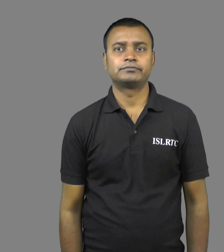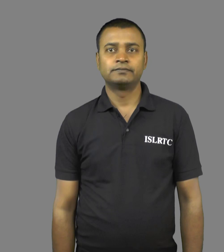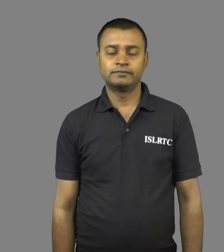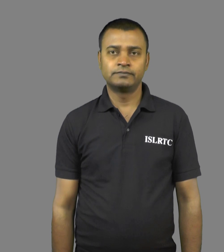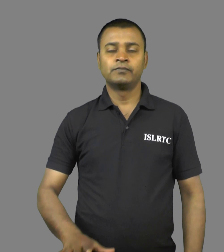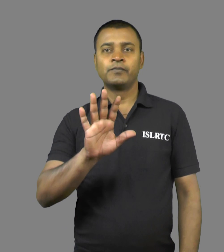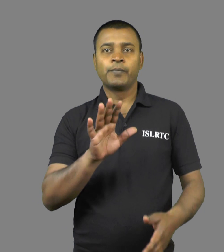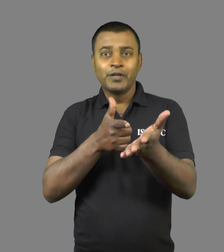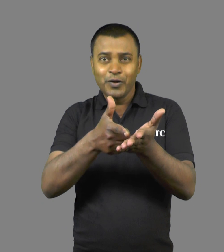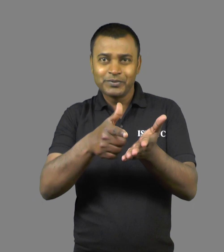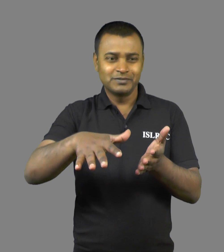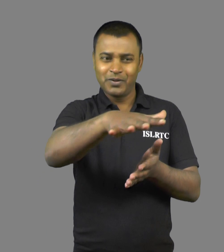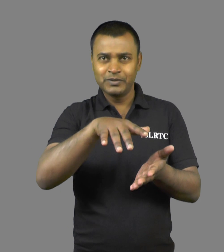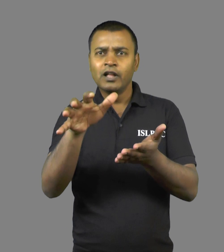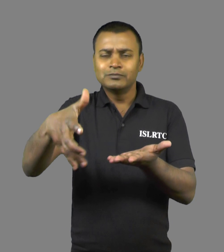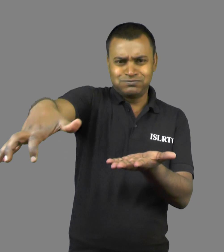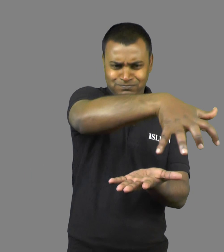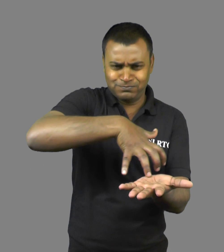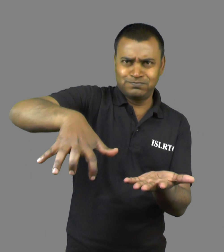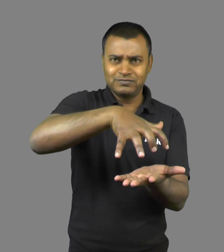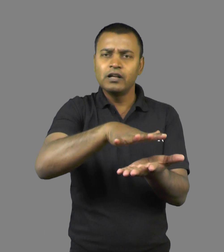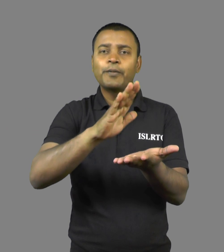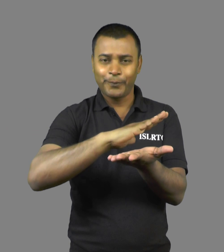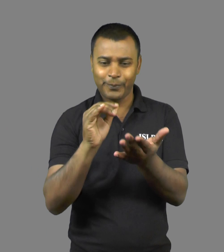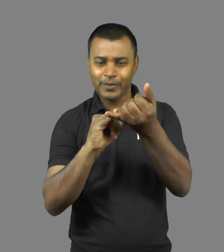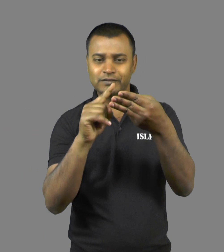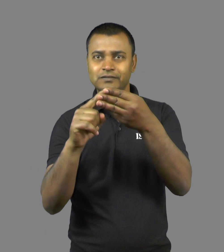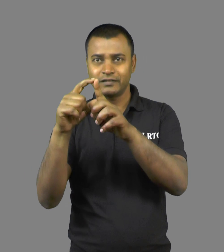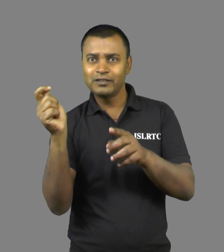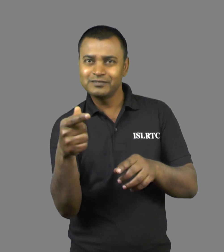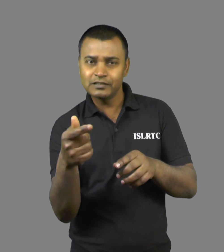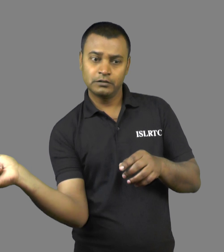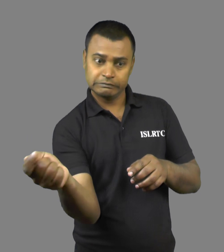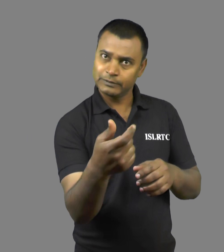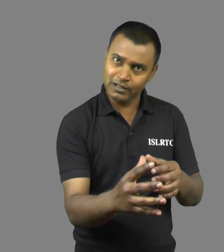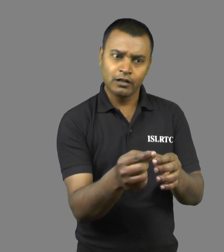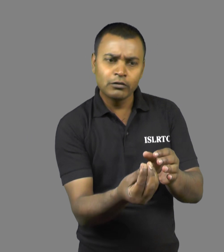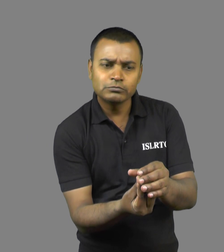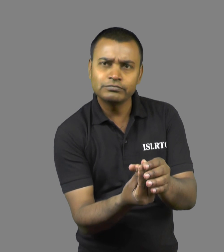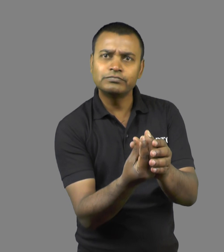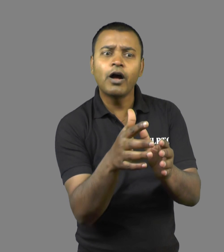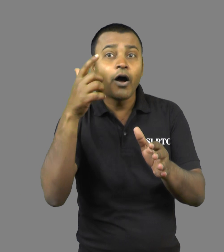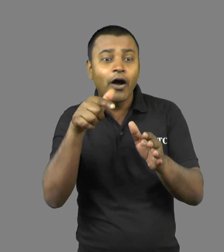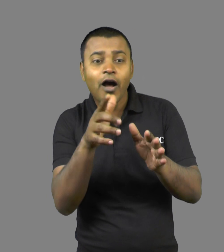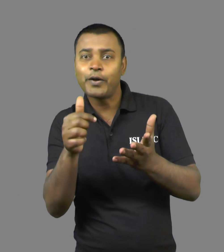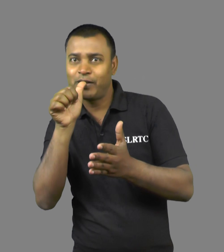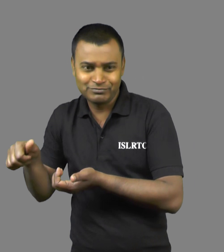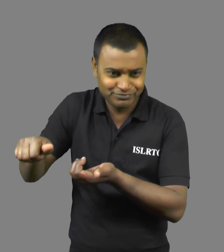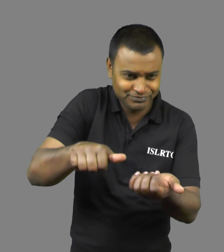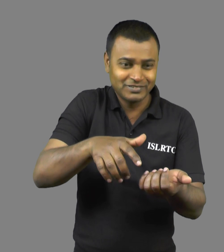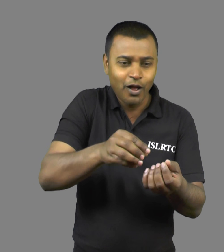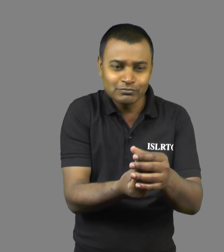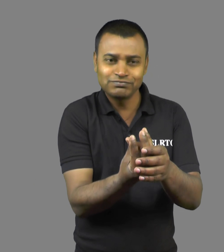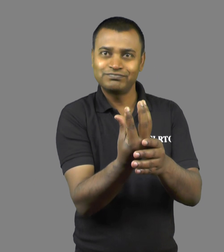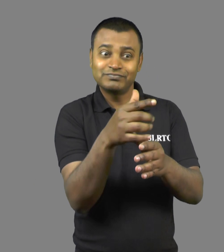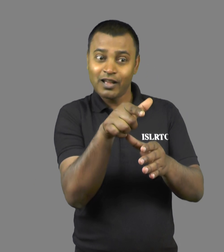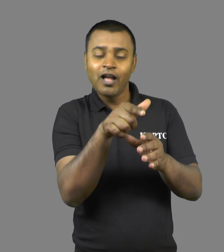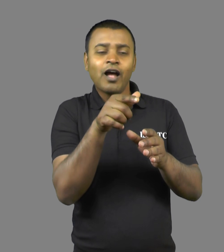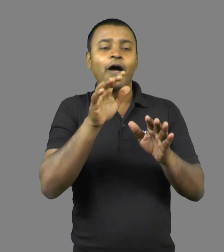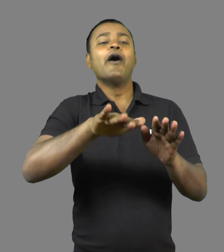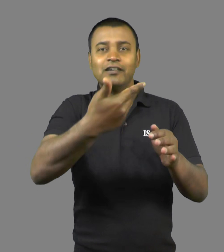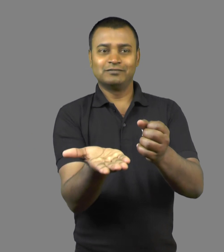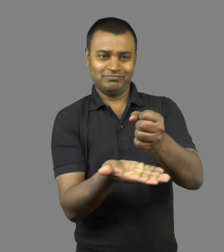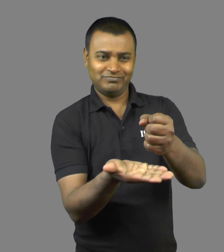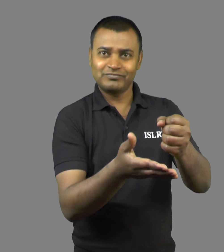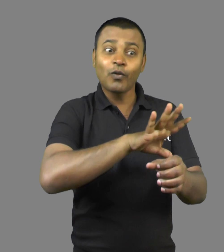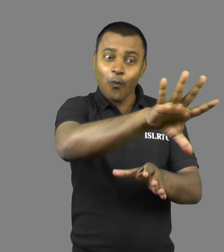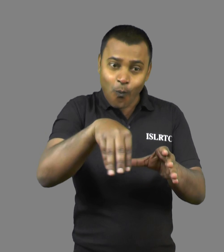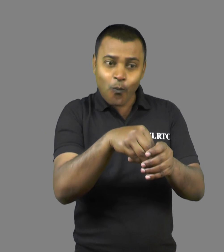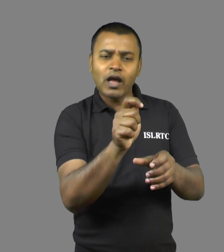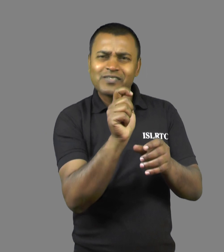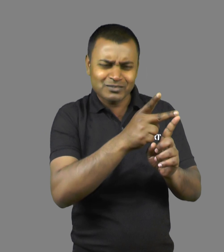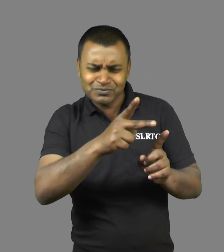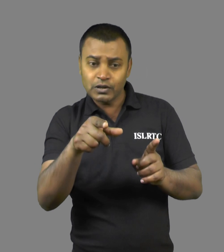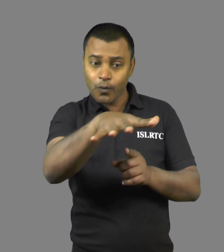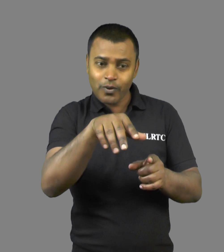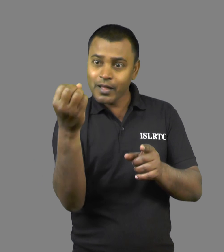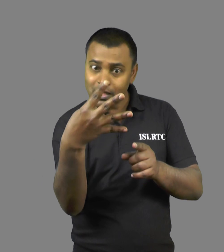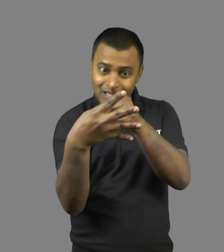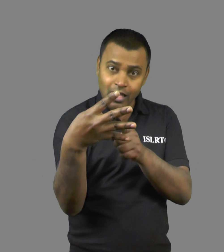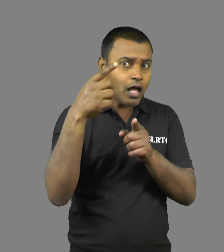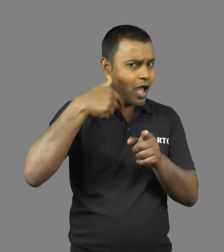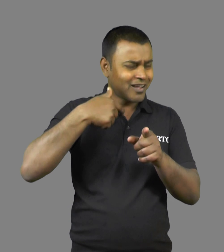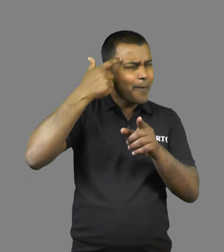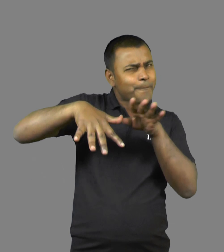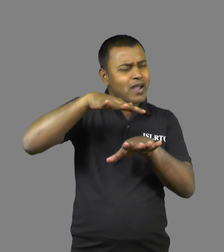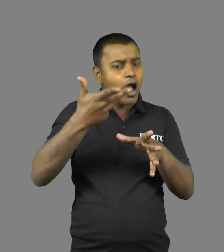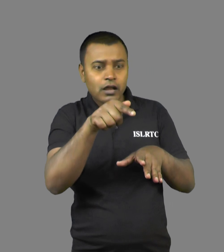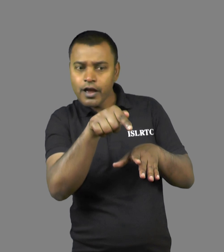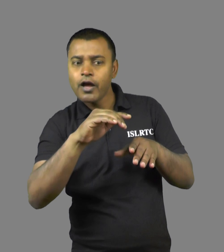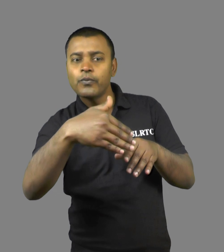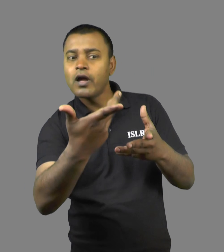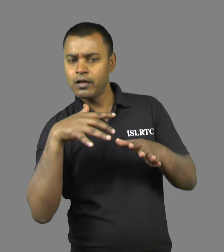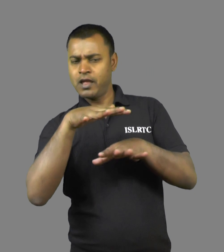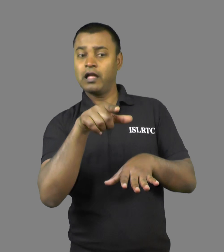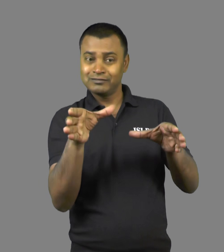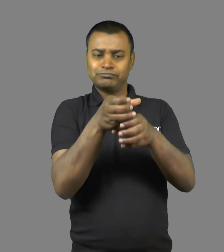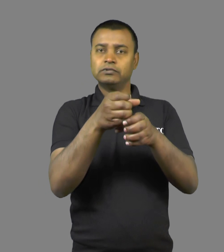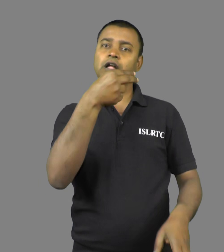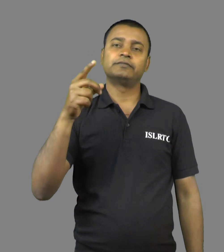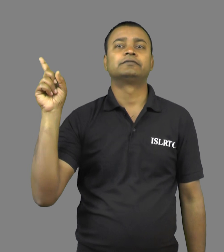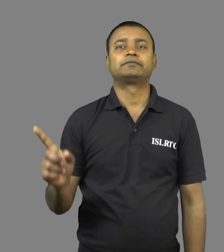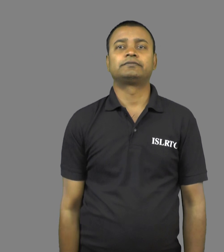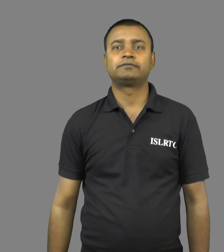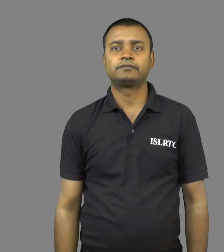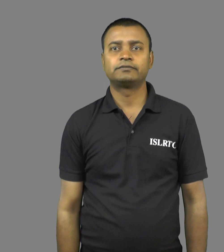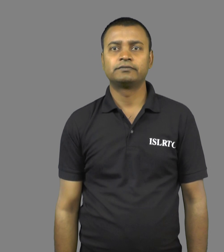Farm Planning